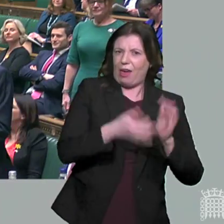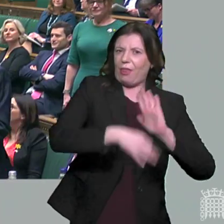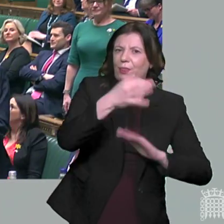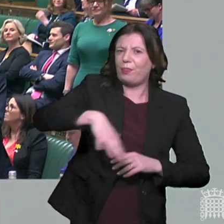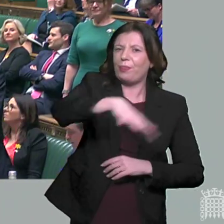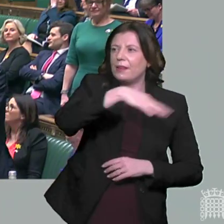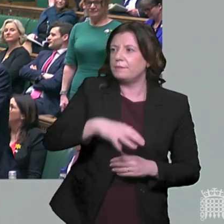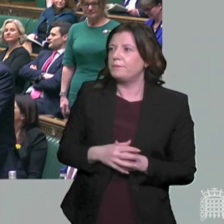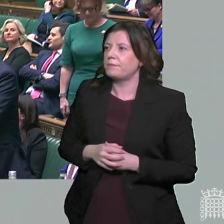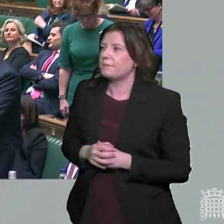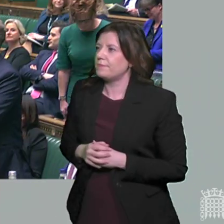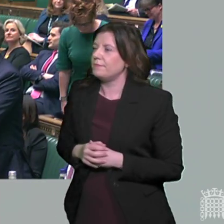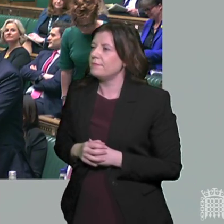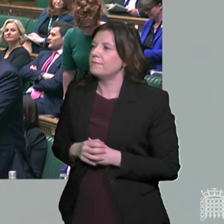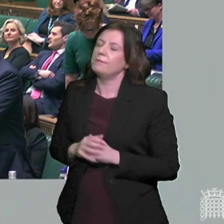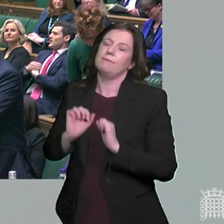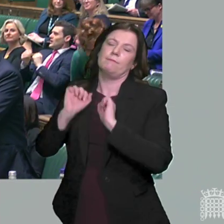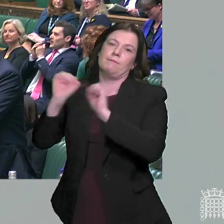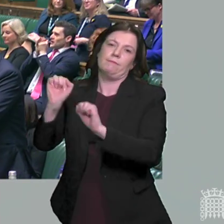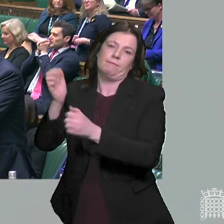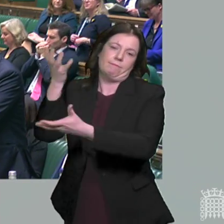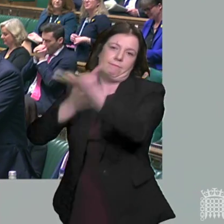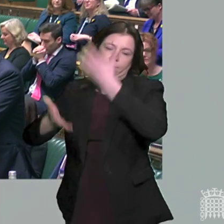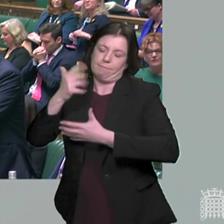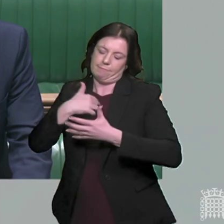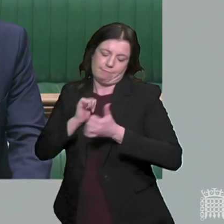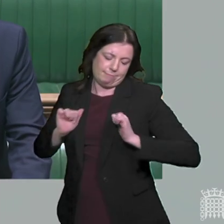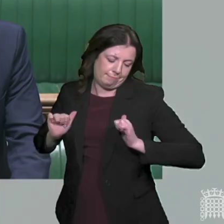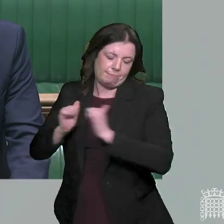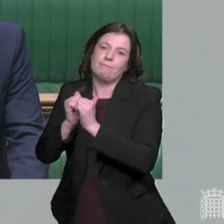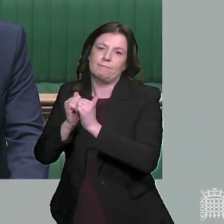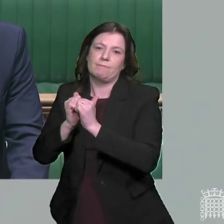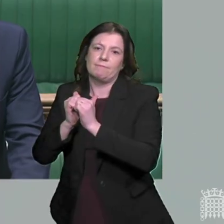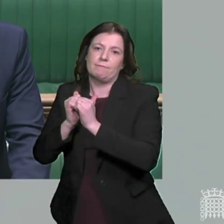David T. C. Davies I agree completely with my honourable Friend.